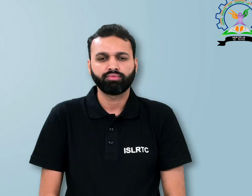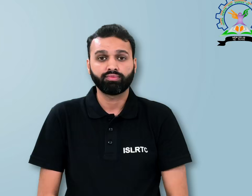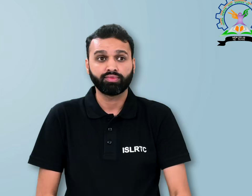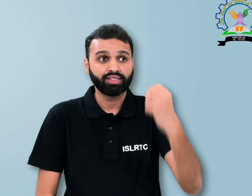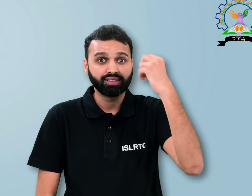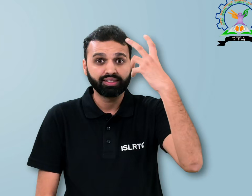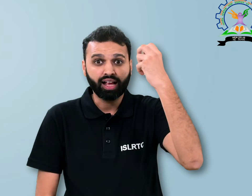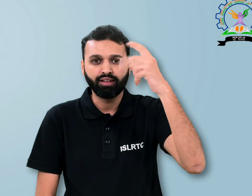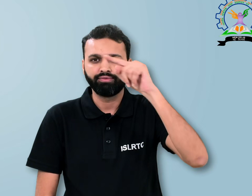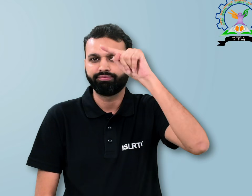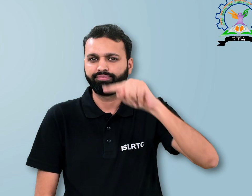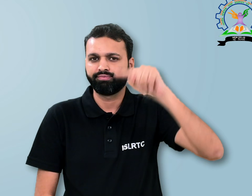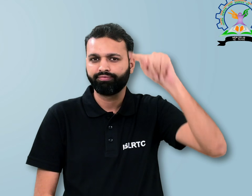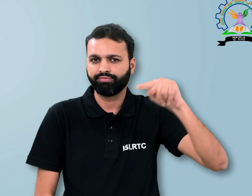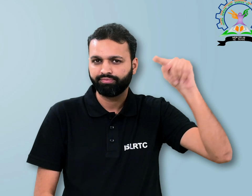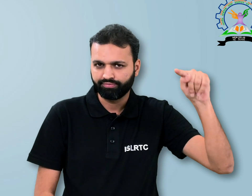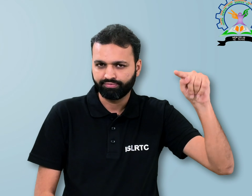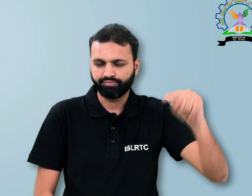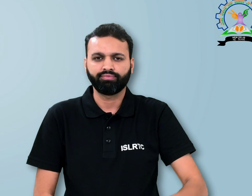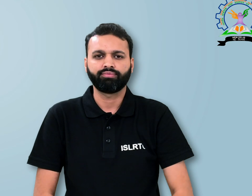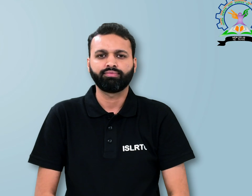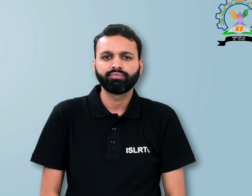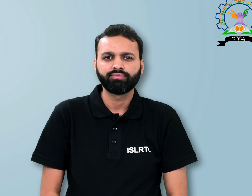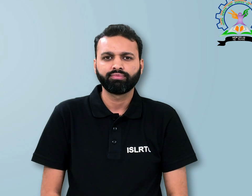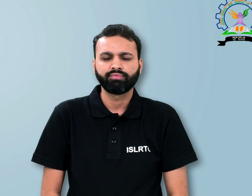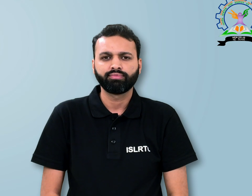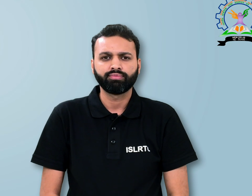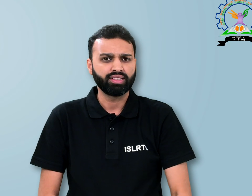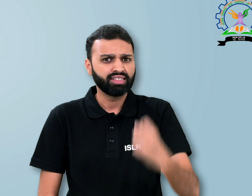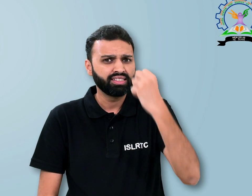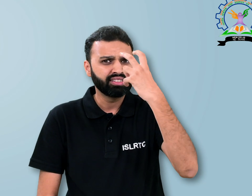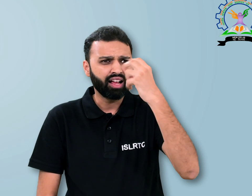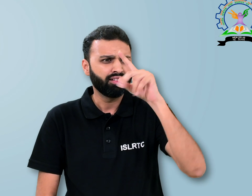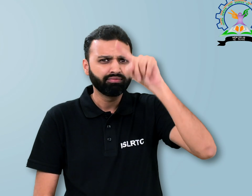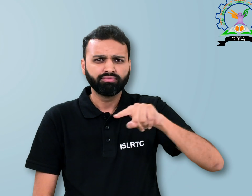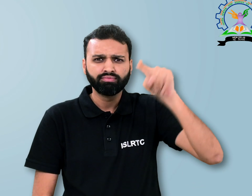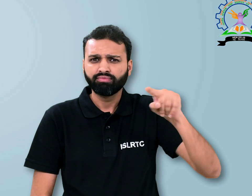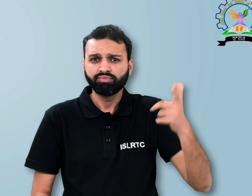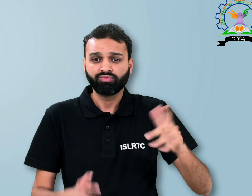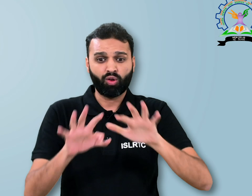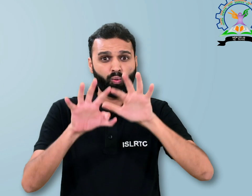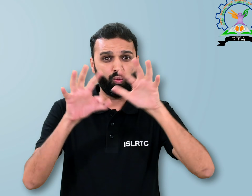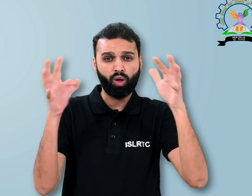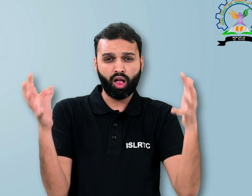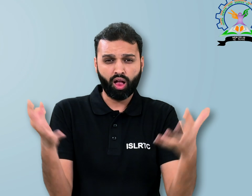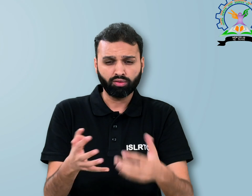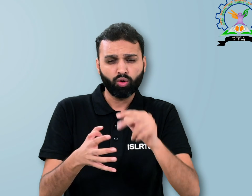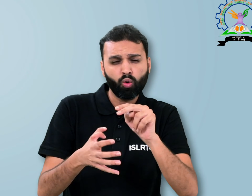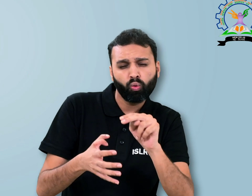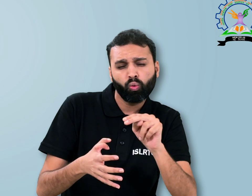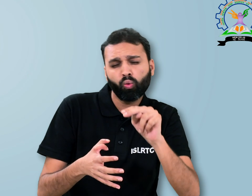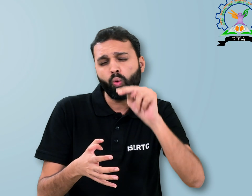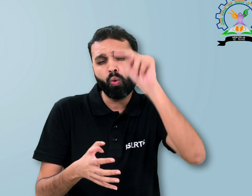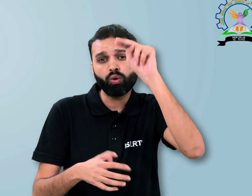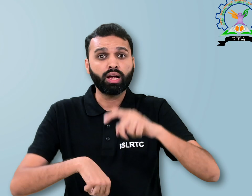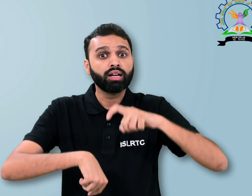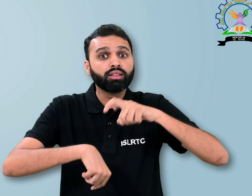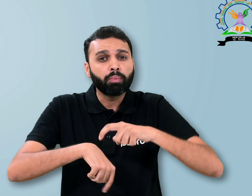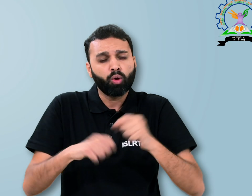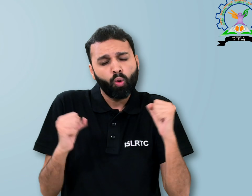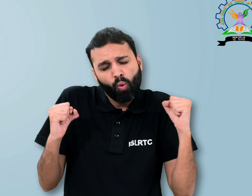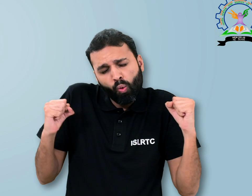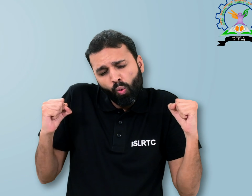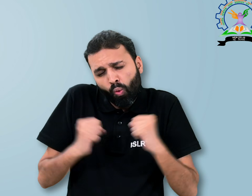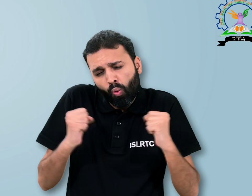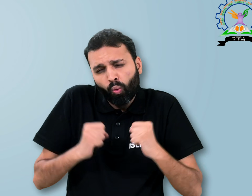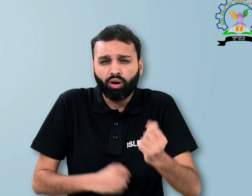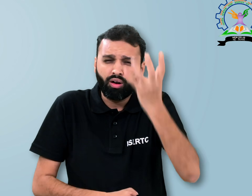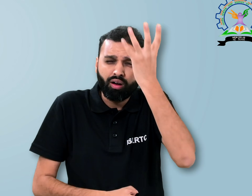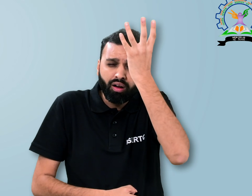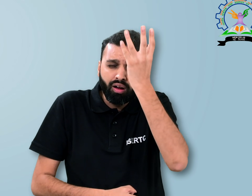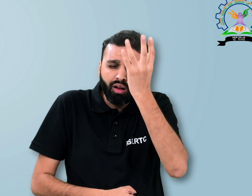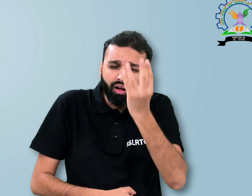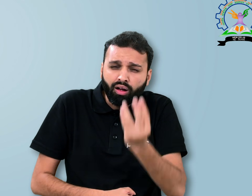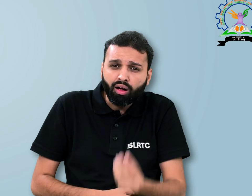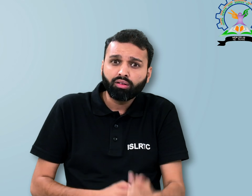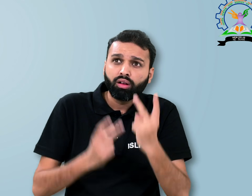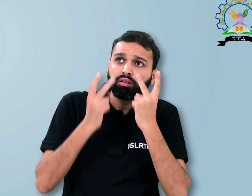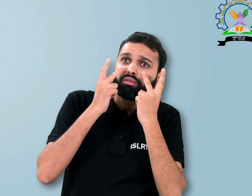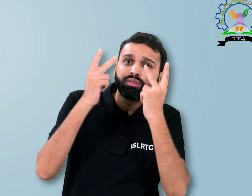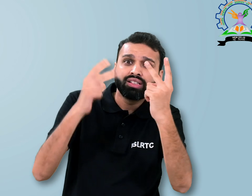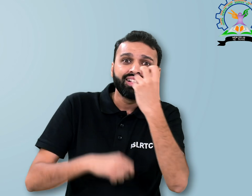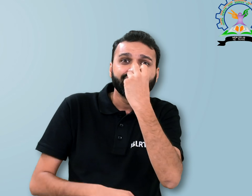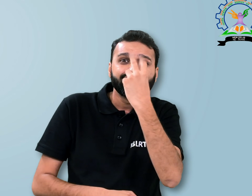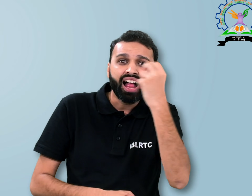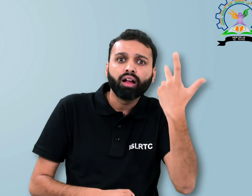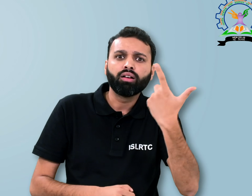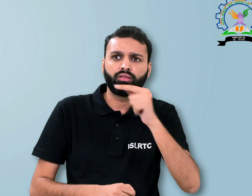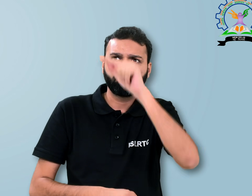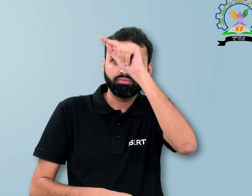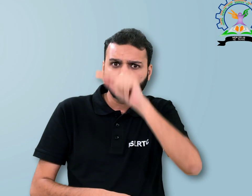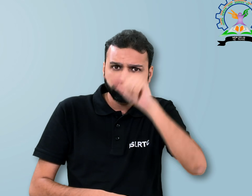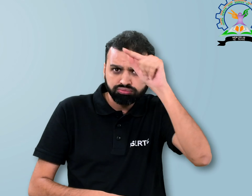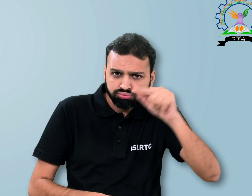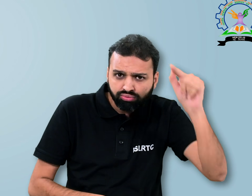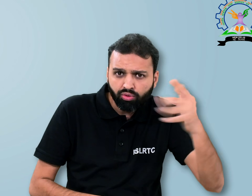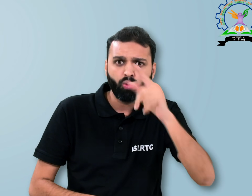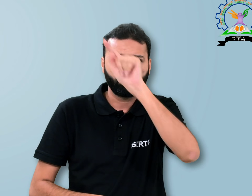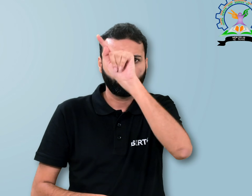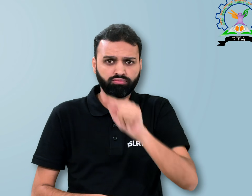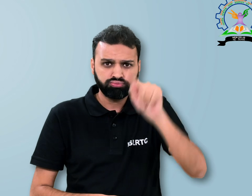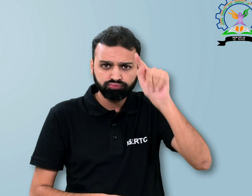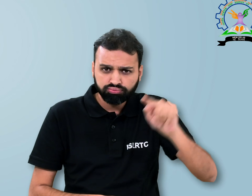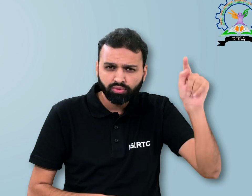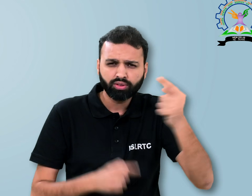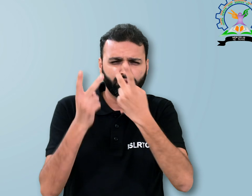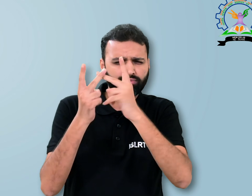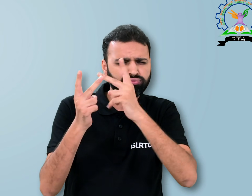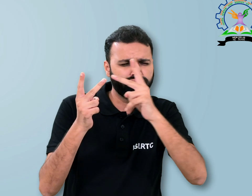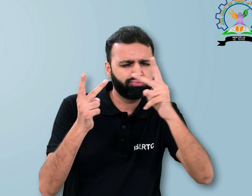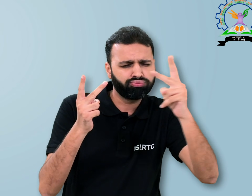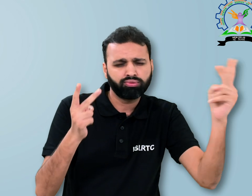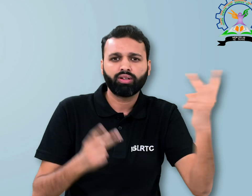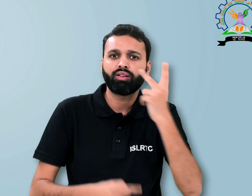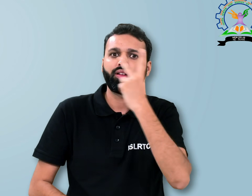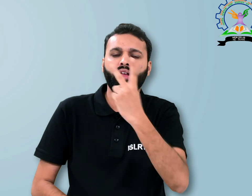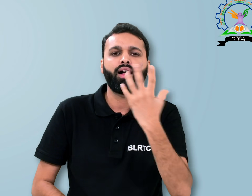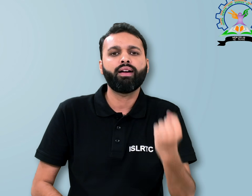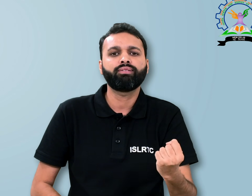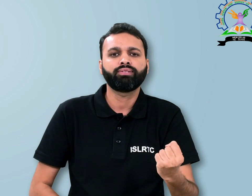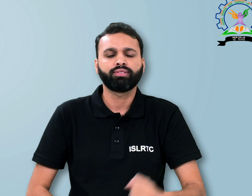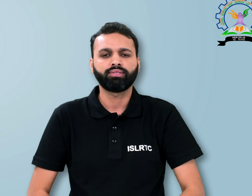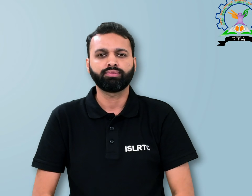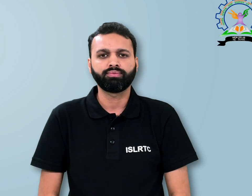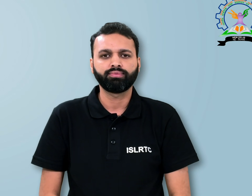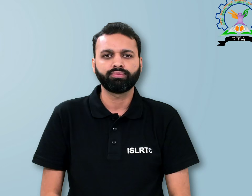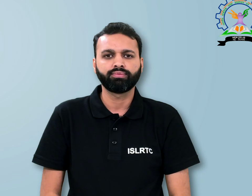Cassiopeia The Cassiopeia constellation appears in the northern sky during late winter evenings. It looks like a distorted letter W or M.